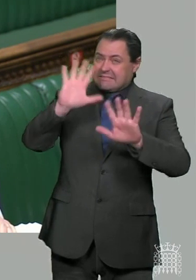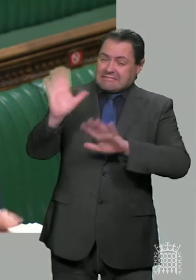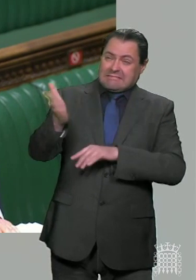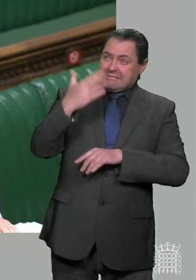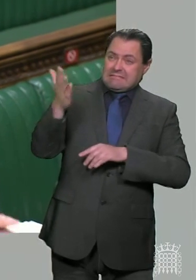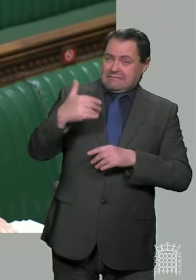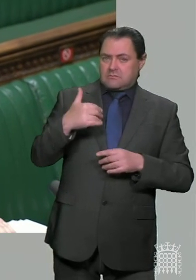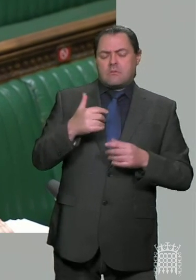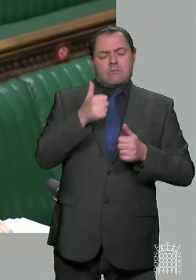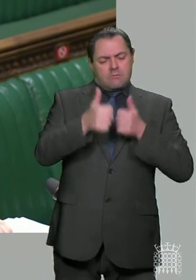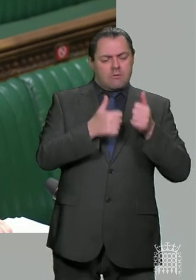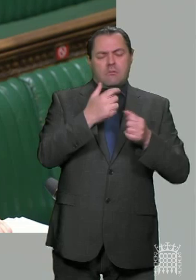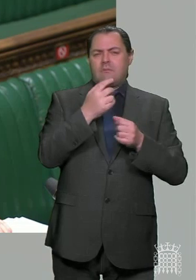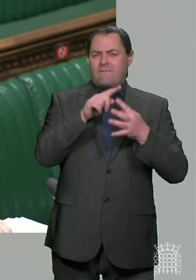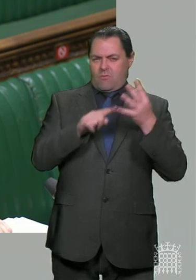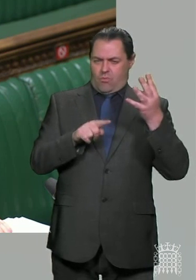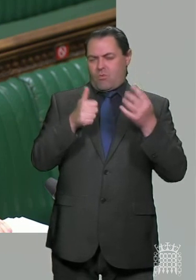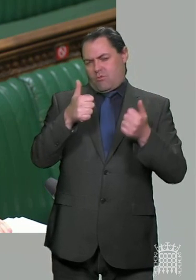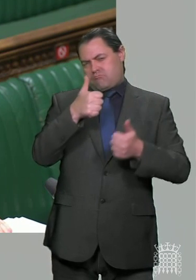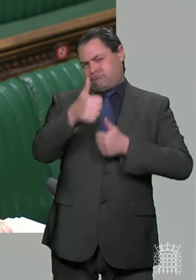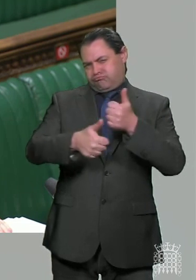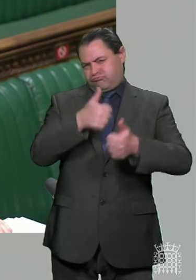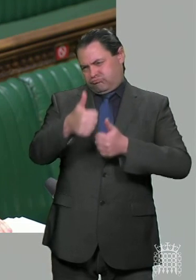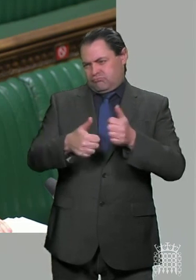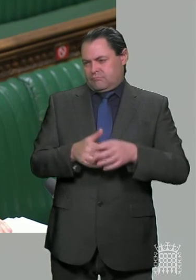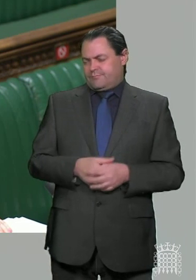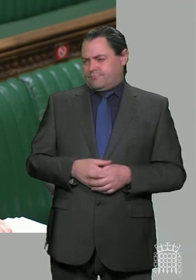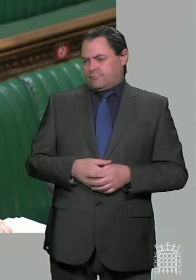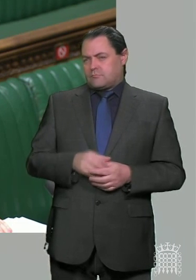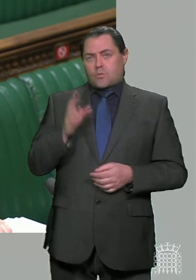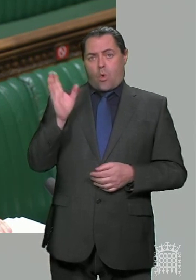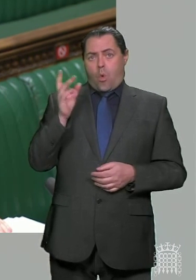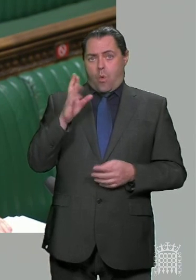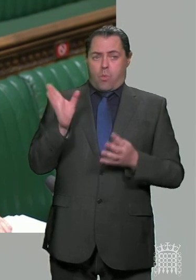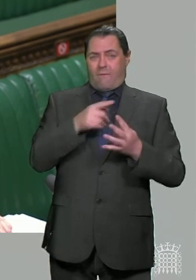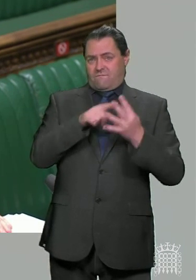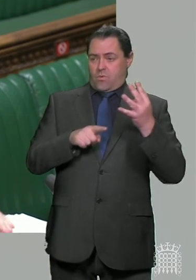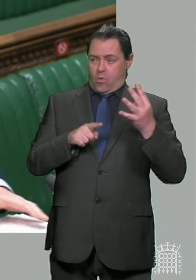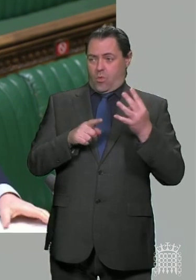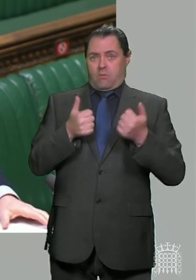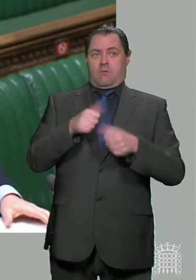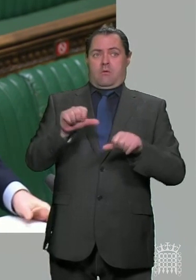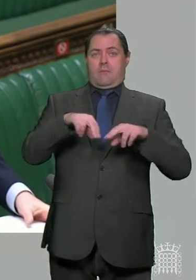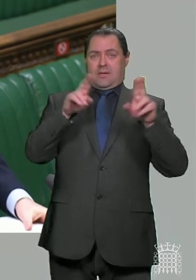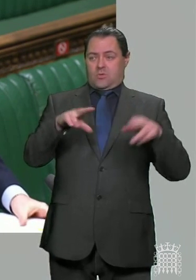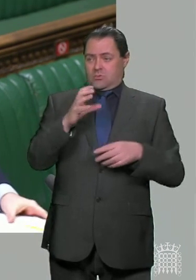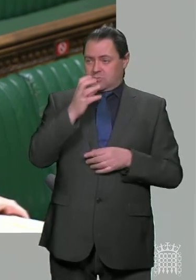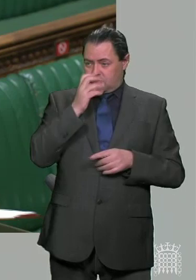I pay tribute to Kim, Zach, Shania and Robin, and I hope they got their Maccy D’s.